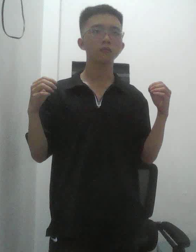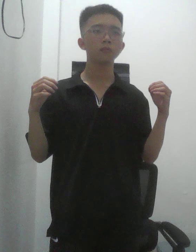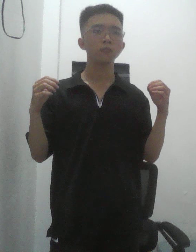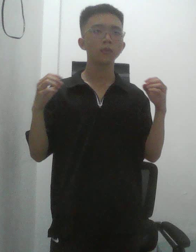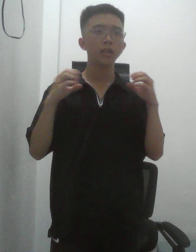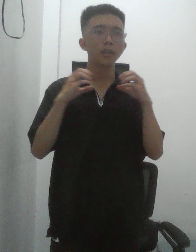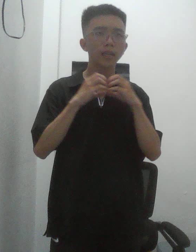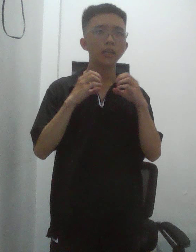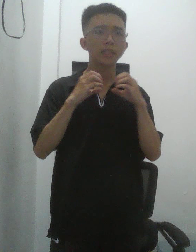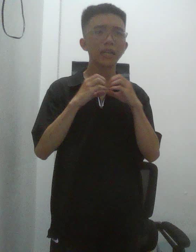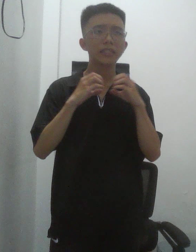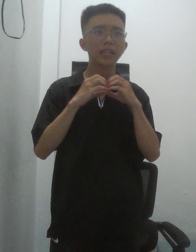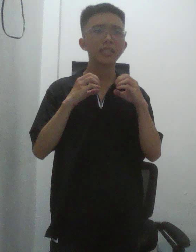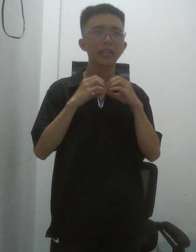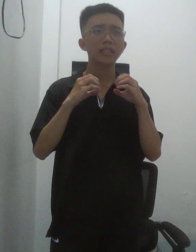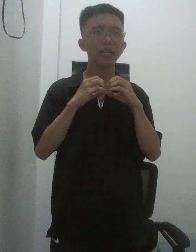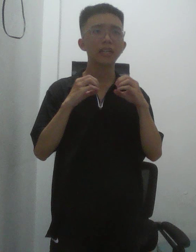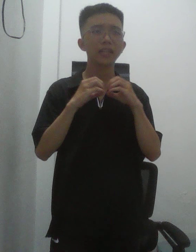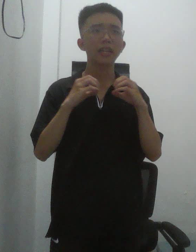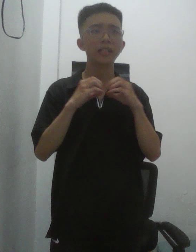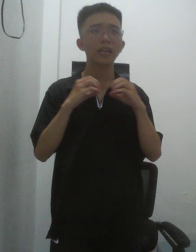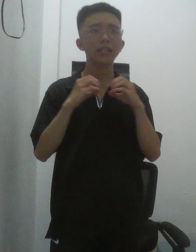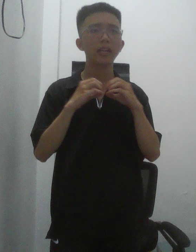cai nhau